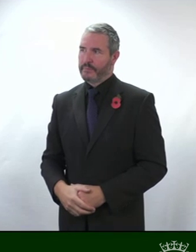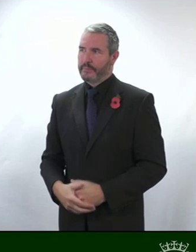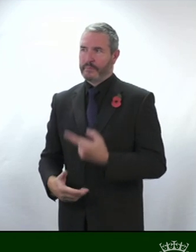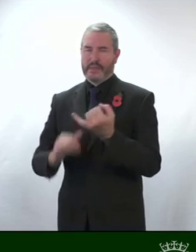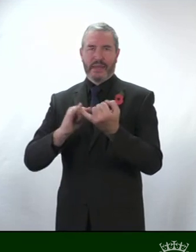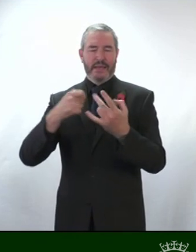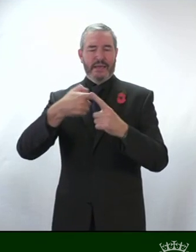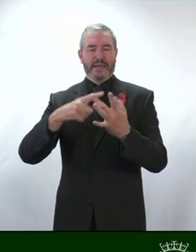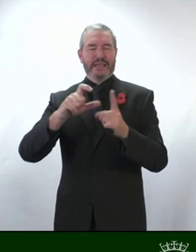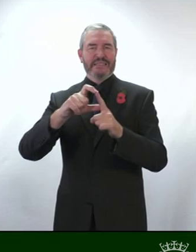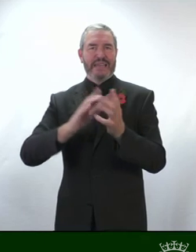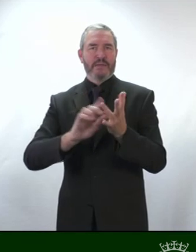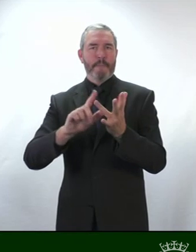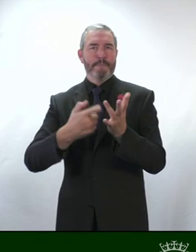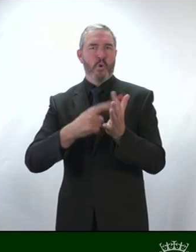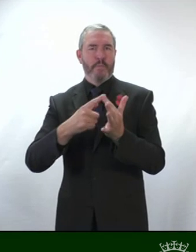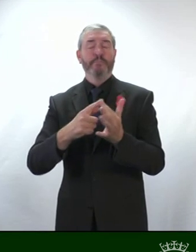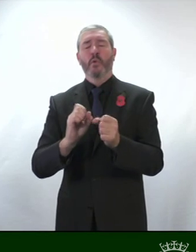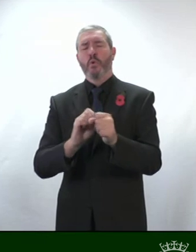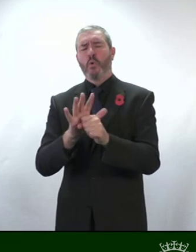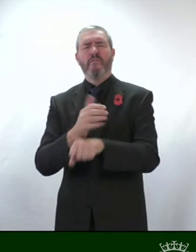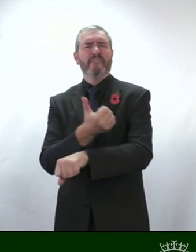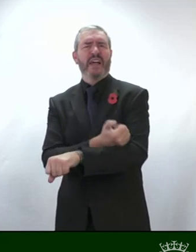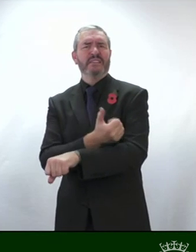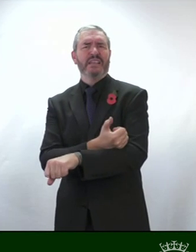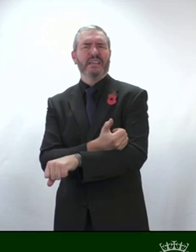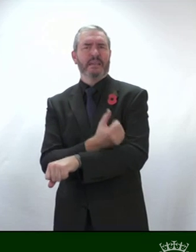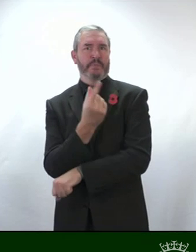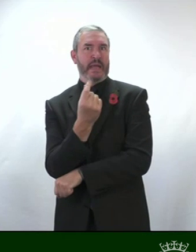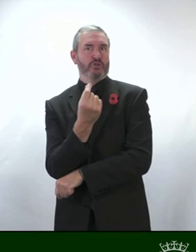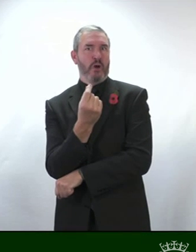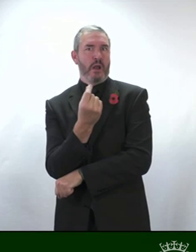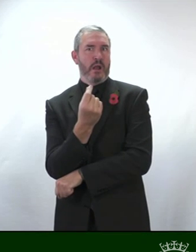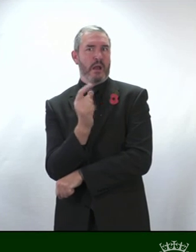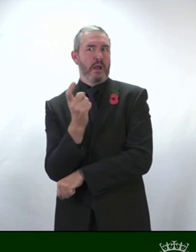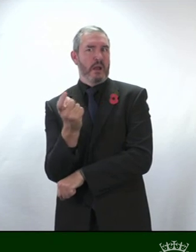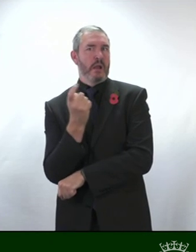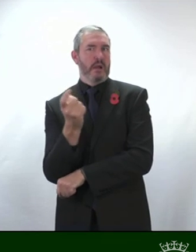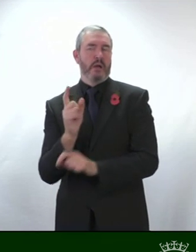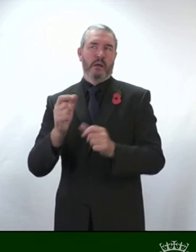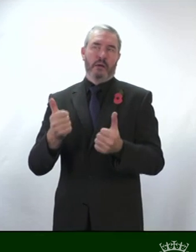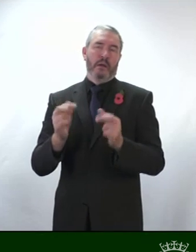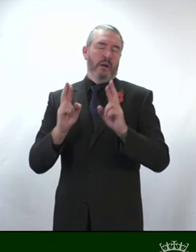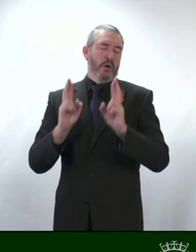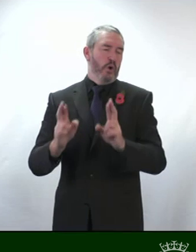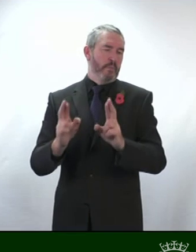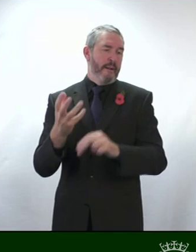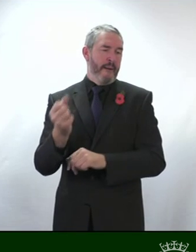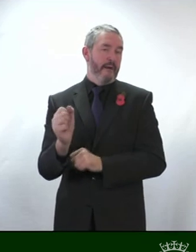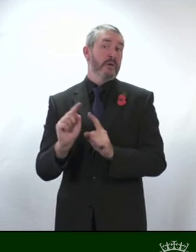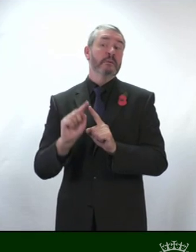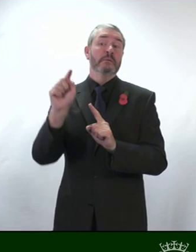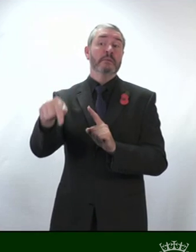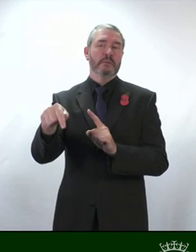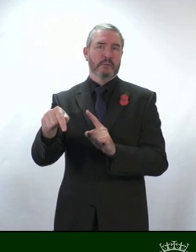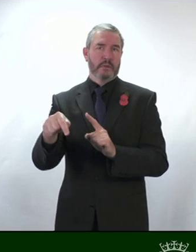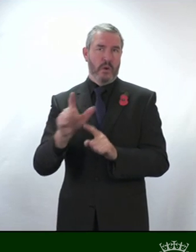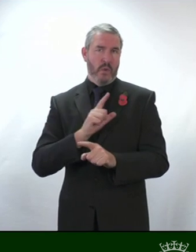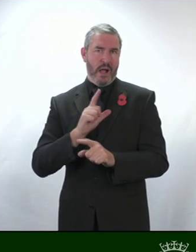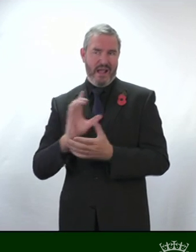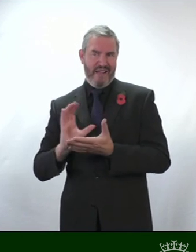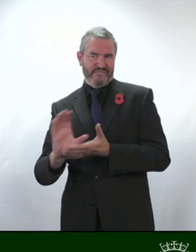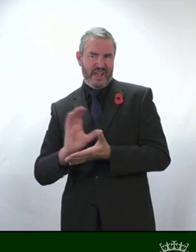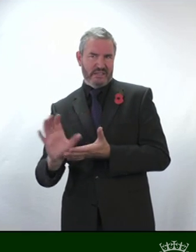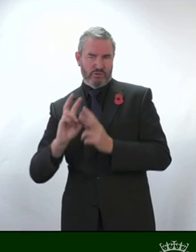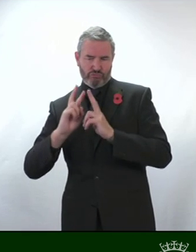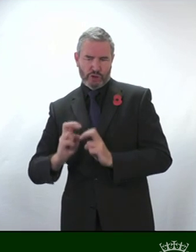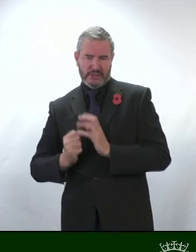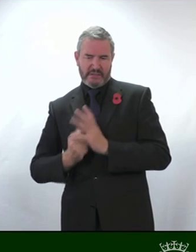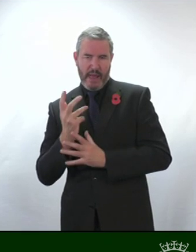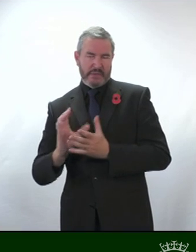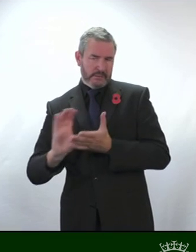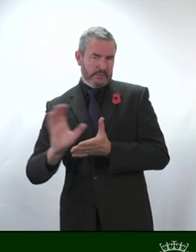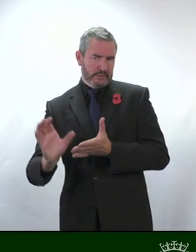A potential vaccine for covid provides us all with hope, and that hope is thanks to investment in research and development.